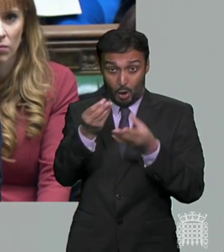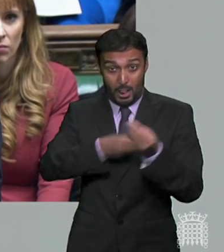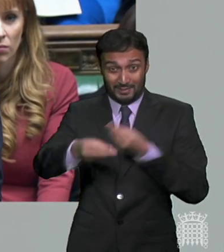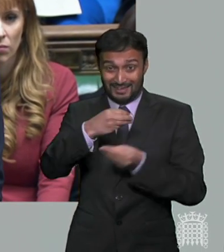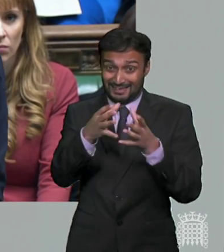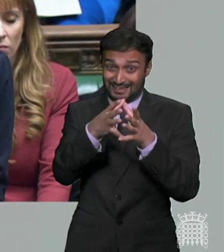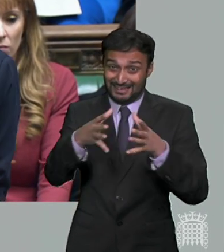Why?